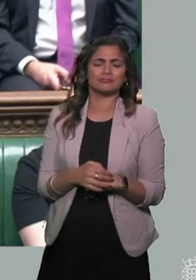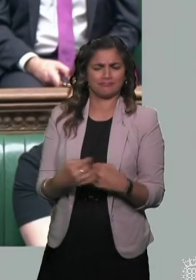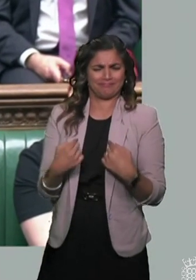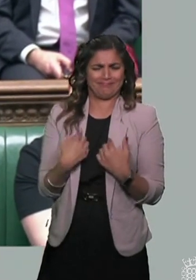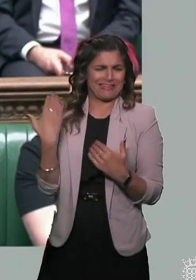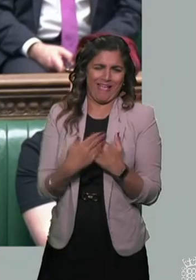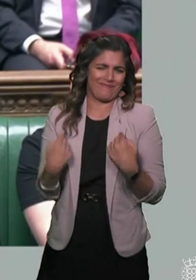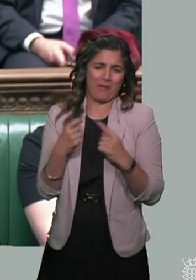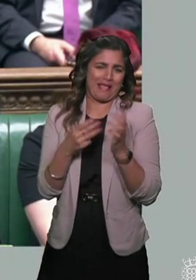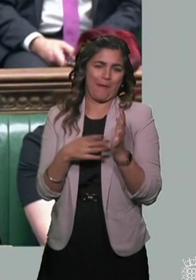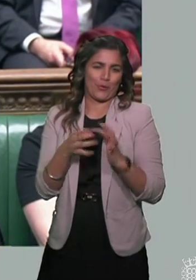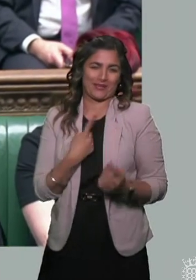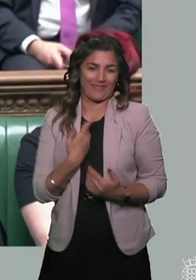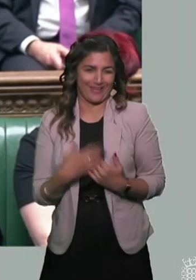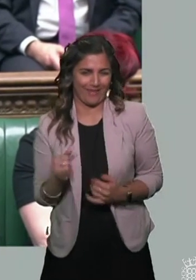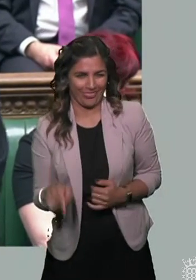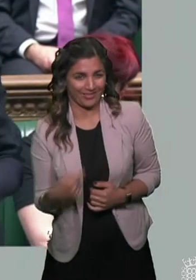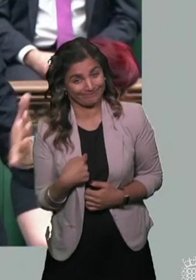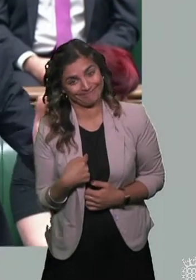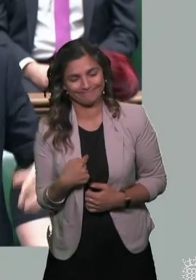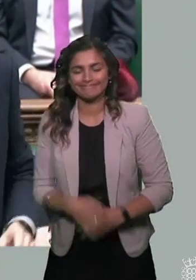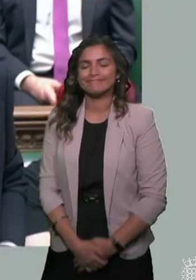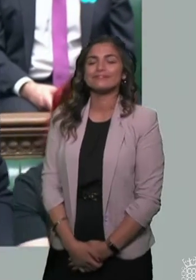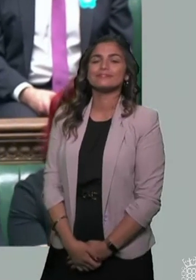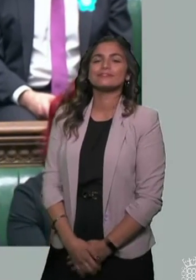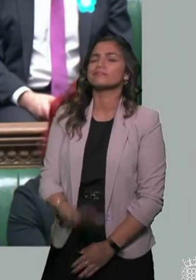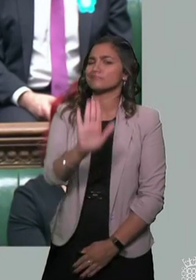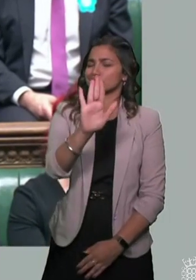That is never the way I did PMQs.